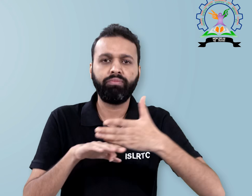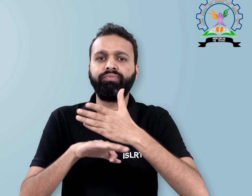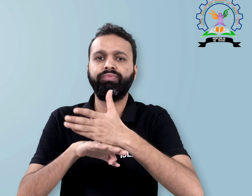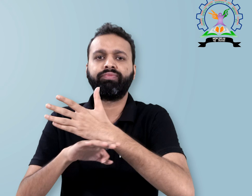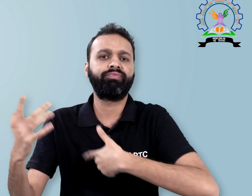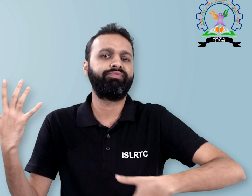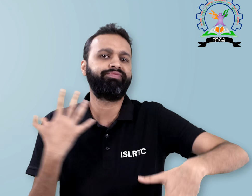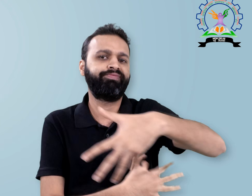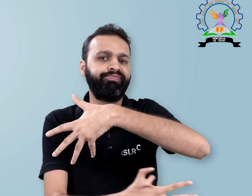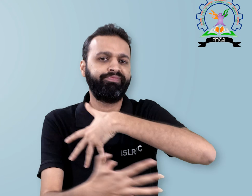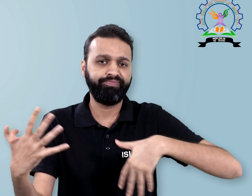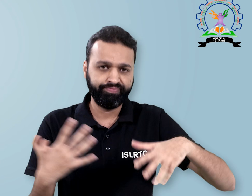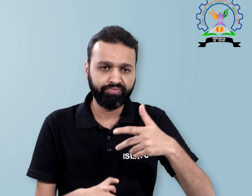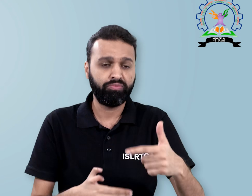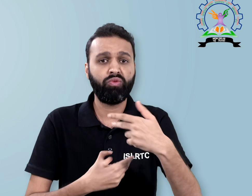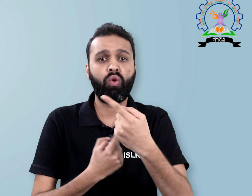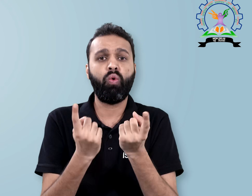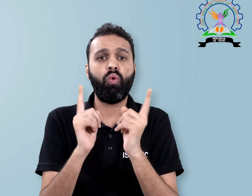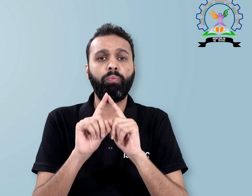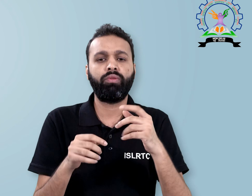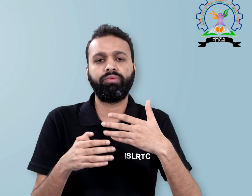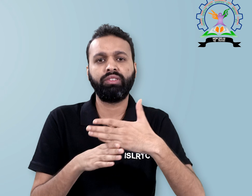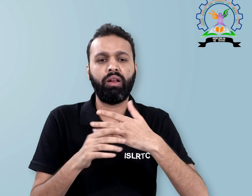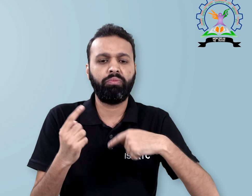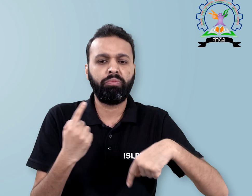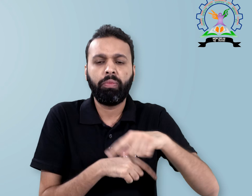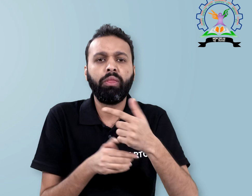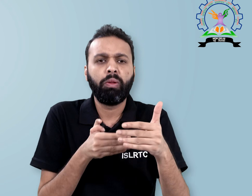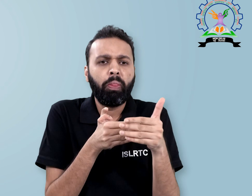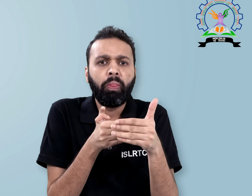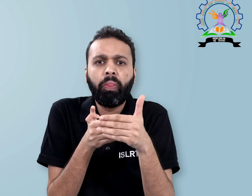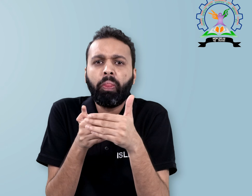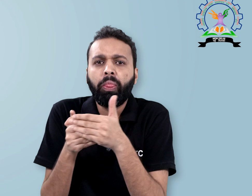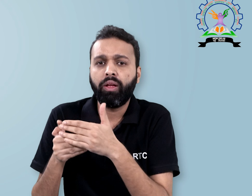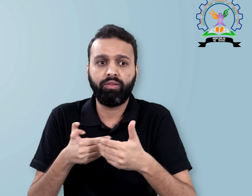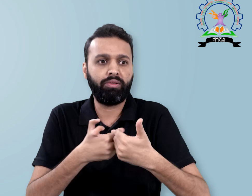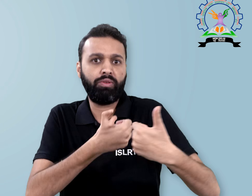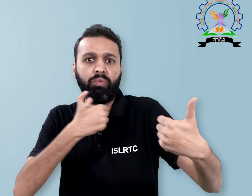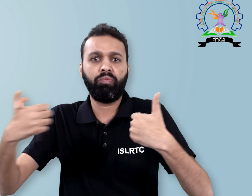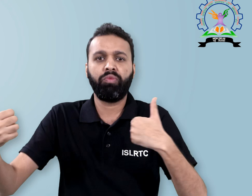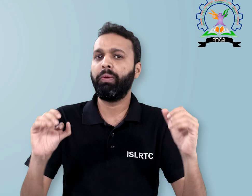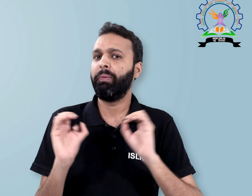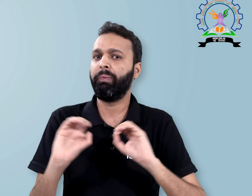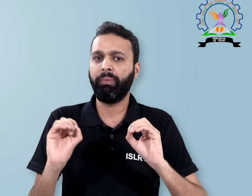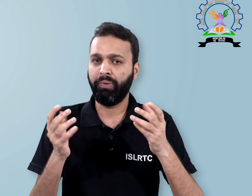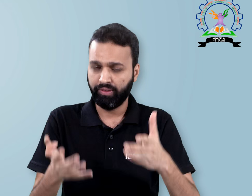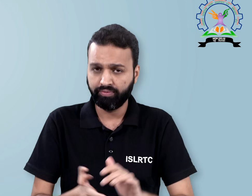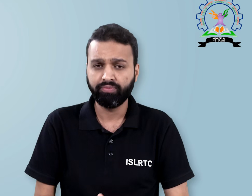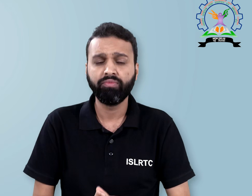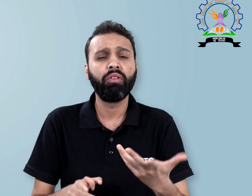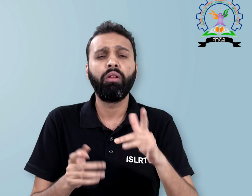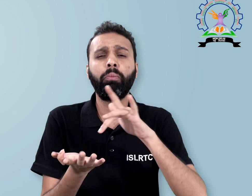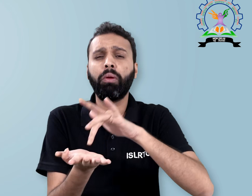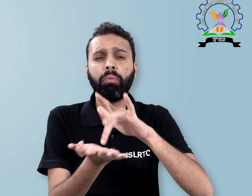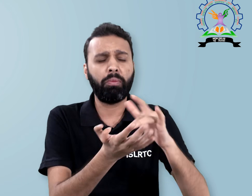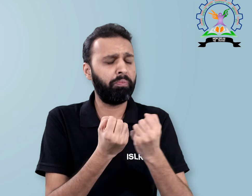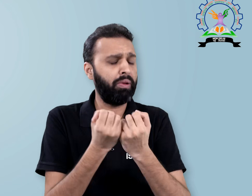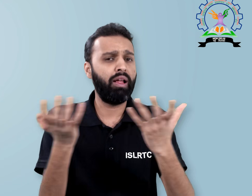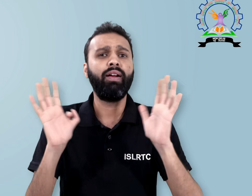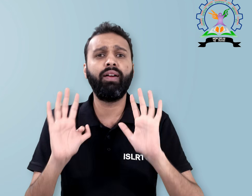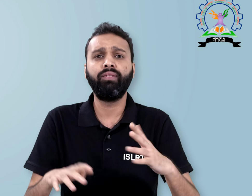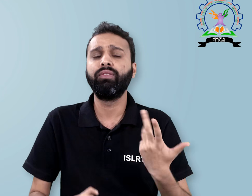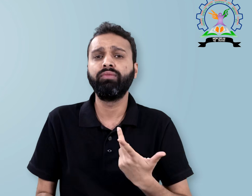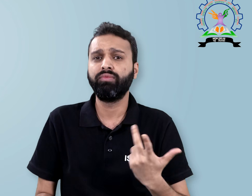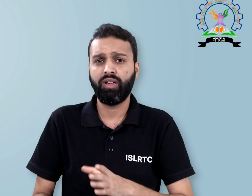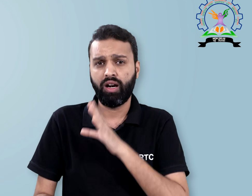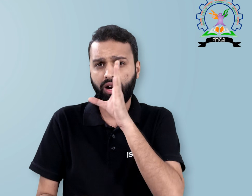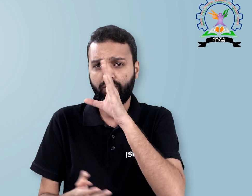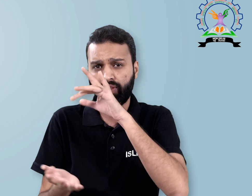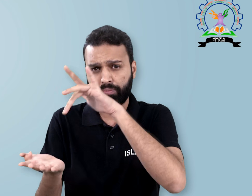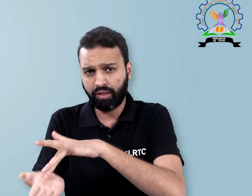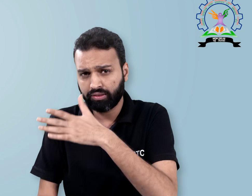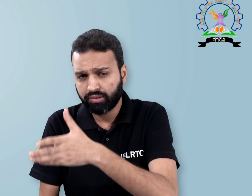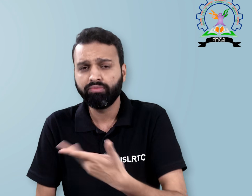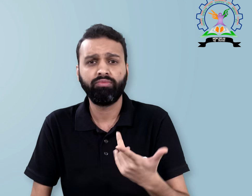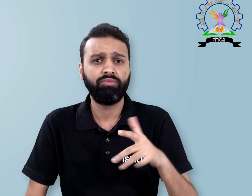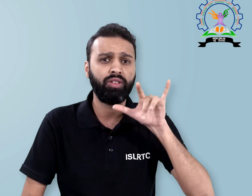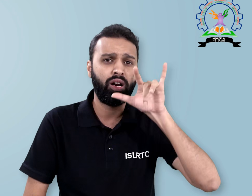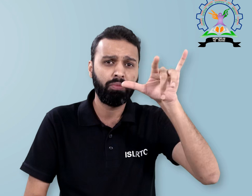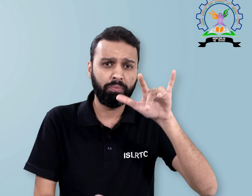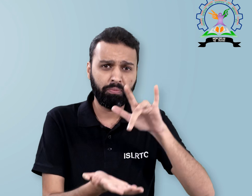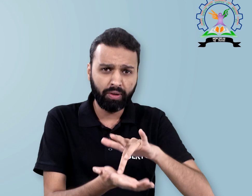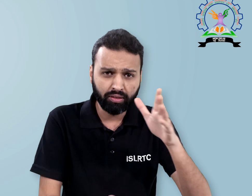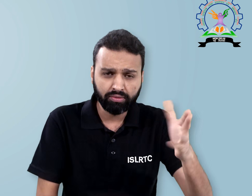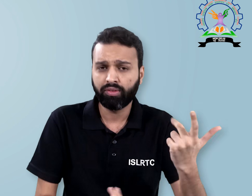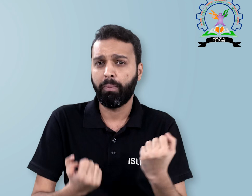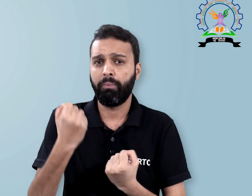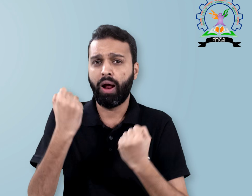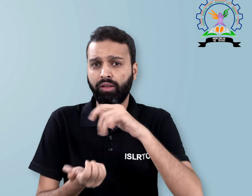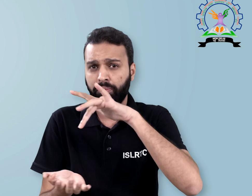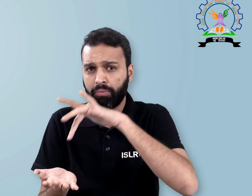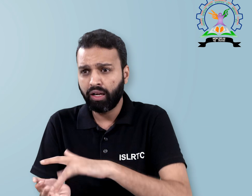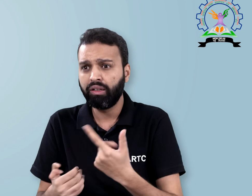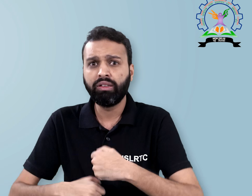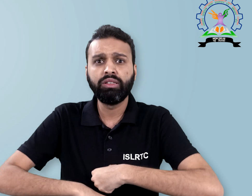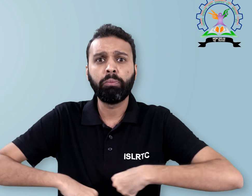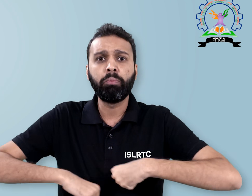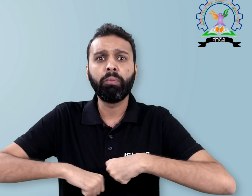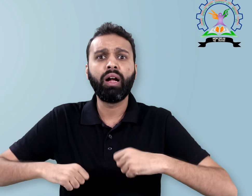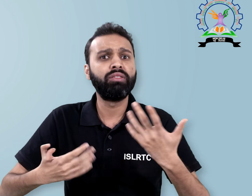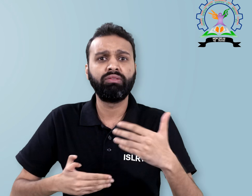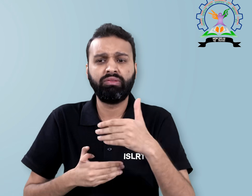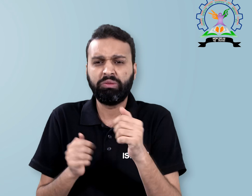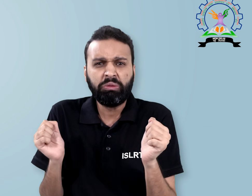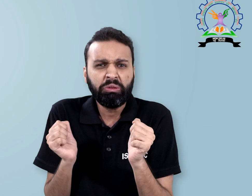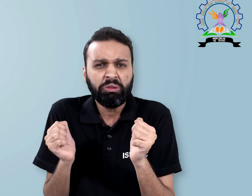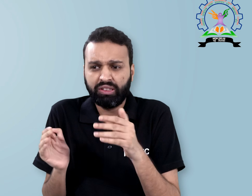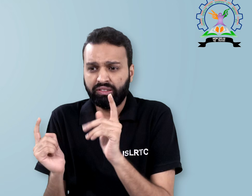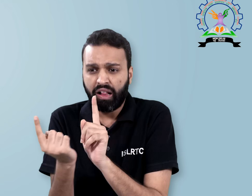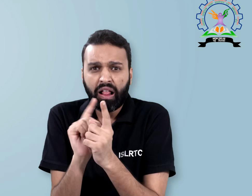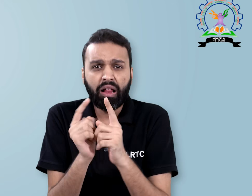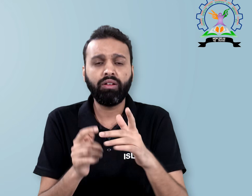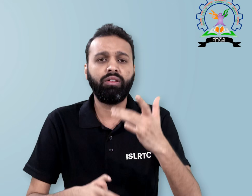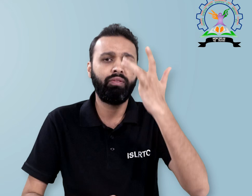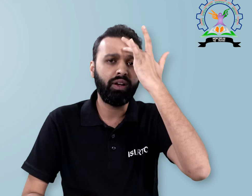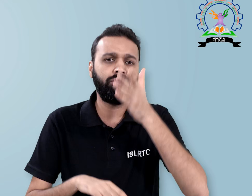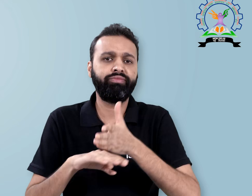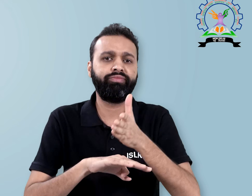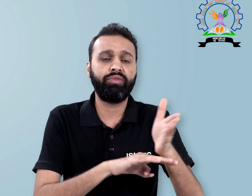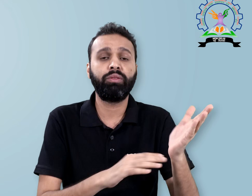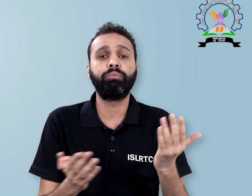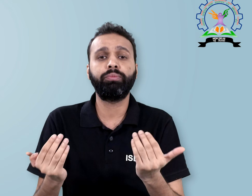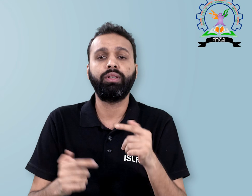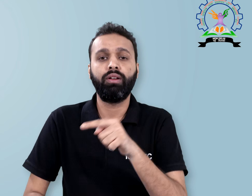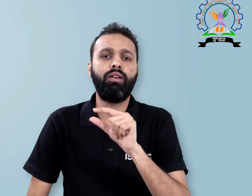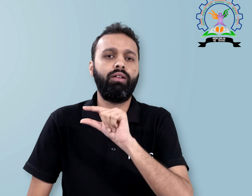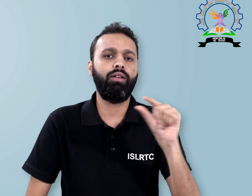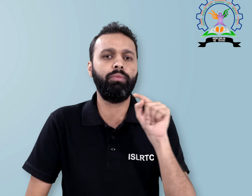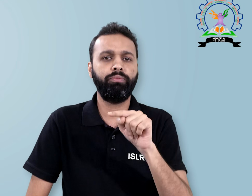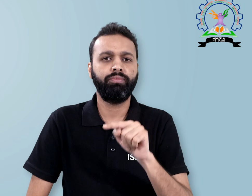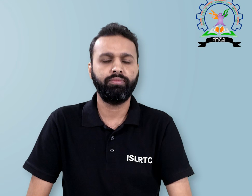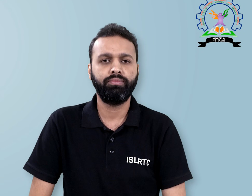for 15 minutes or more over a 24-hour period with someone during their infectious period.